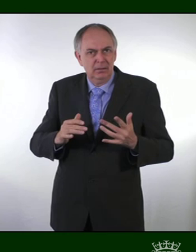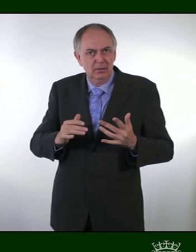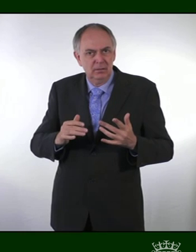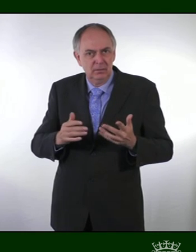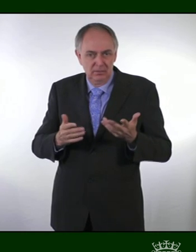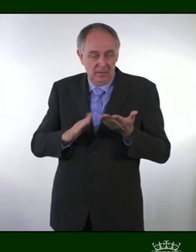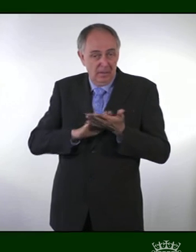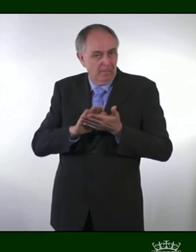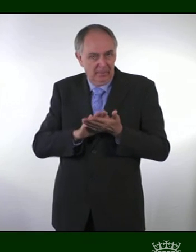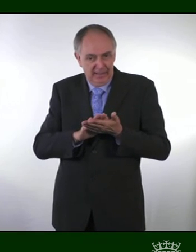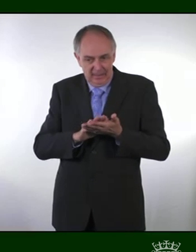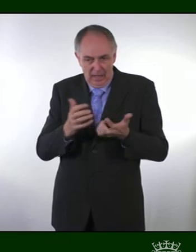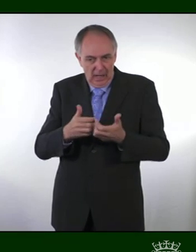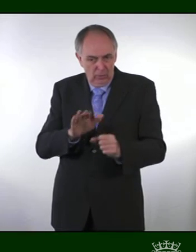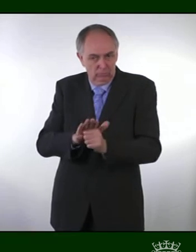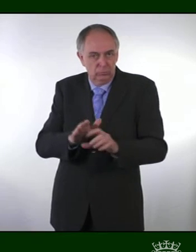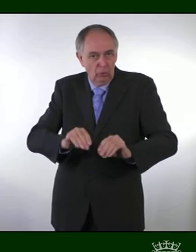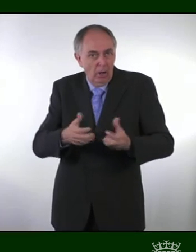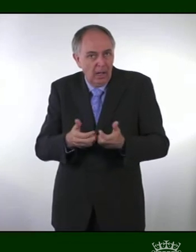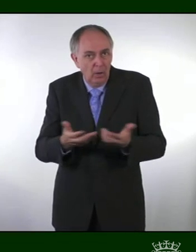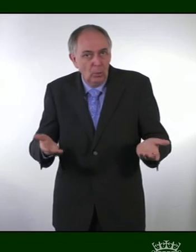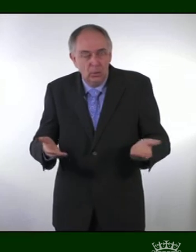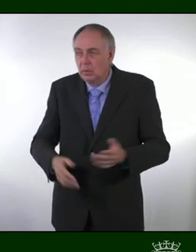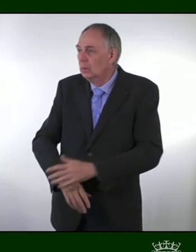So what is he going to do to prevent it?